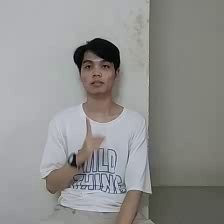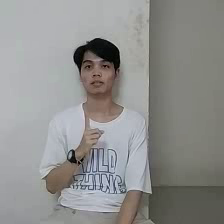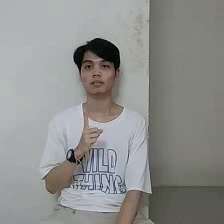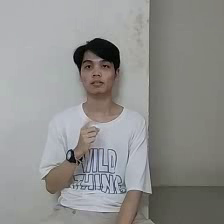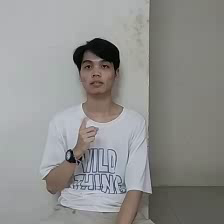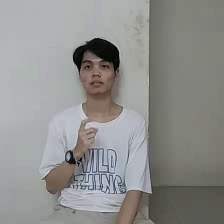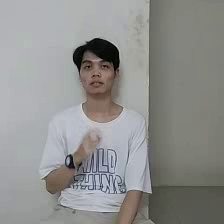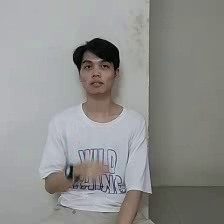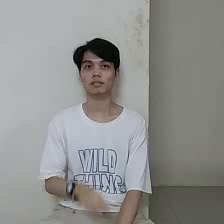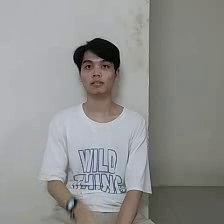Đâu